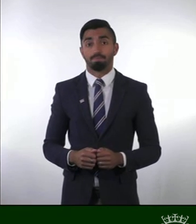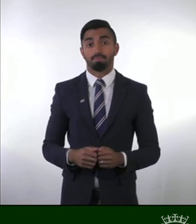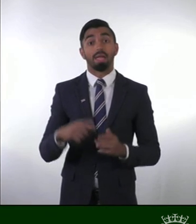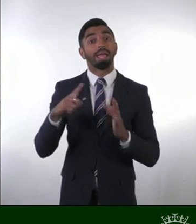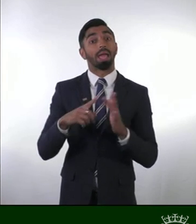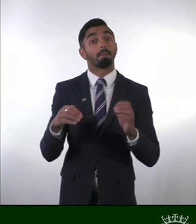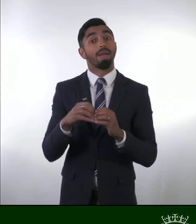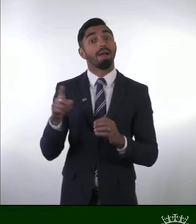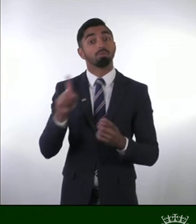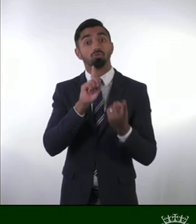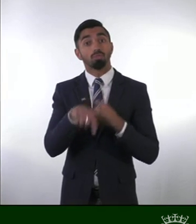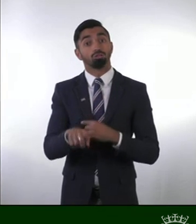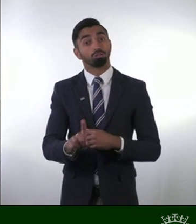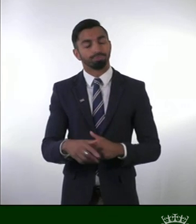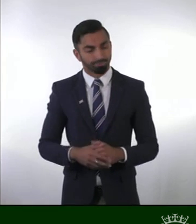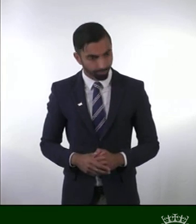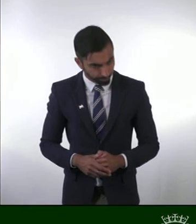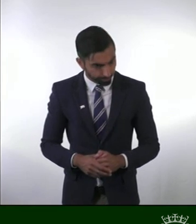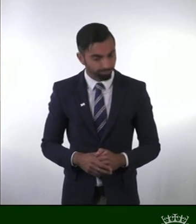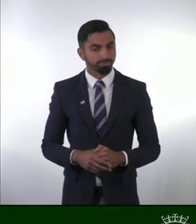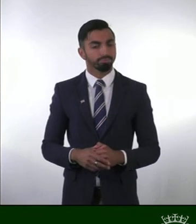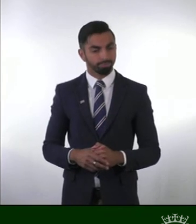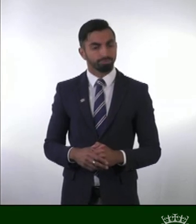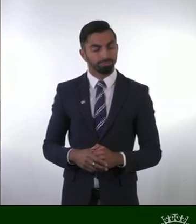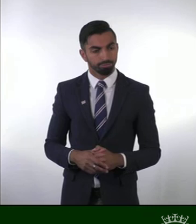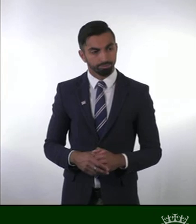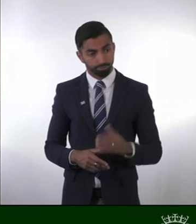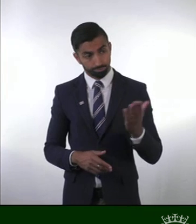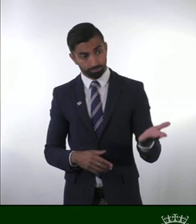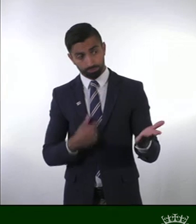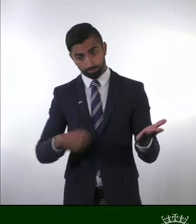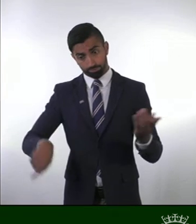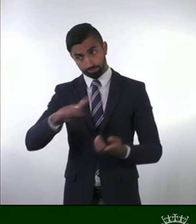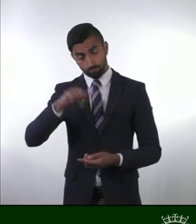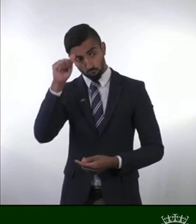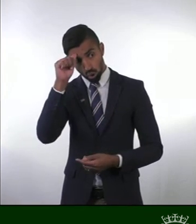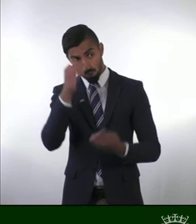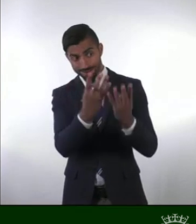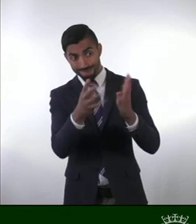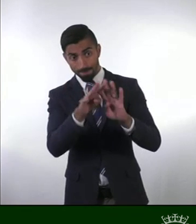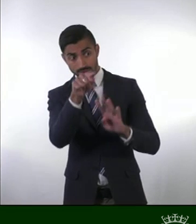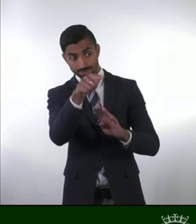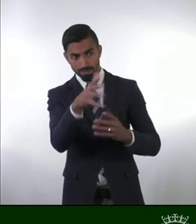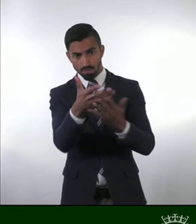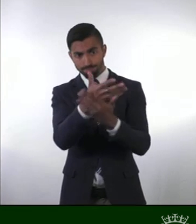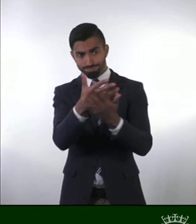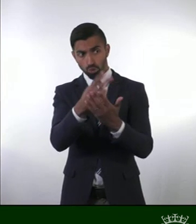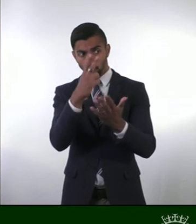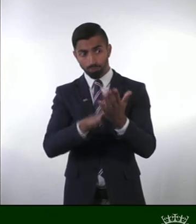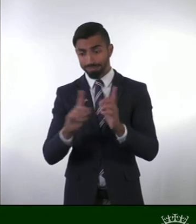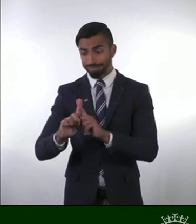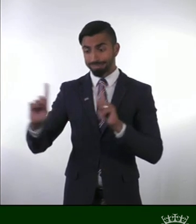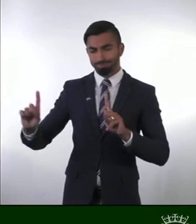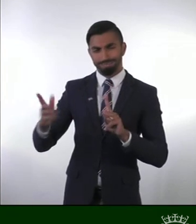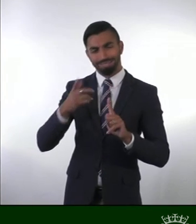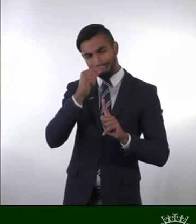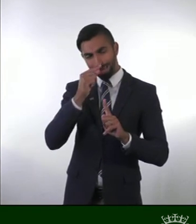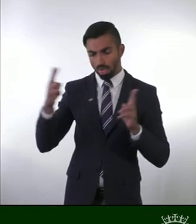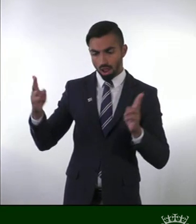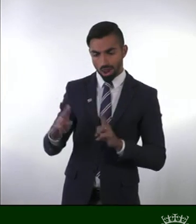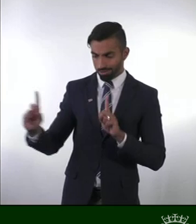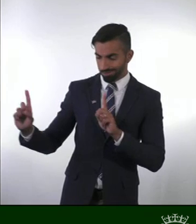Of course, we know that the Cabinet has discussed reducing the 2 metre social distancing rule, but that is not the experts’ advice right now.